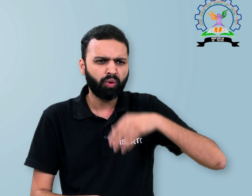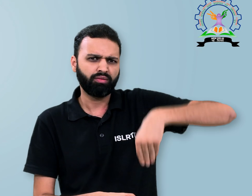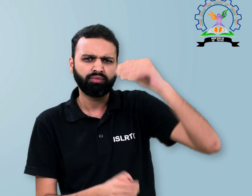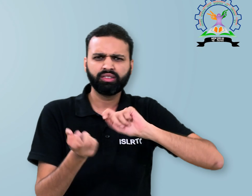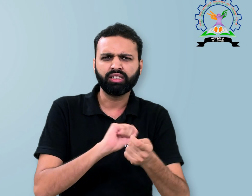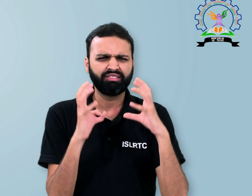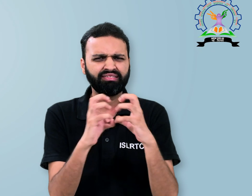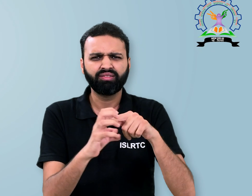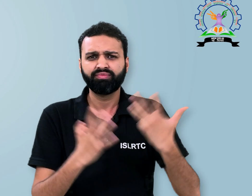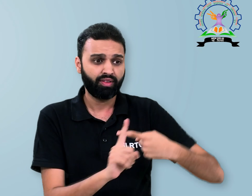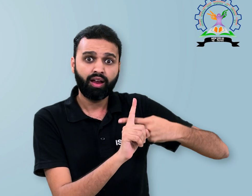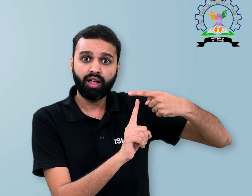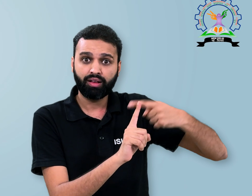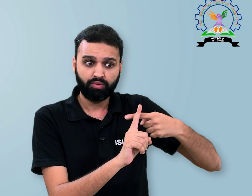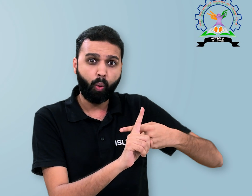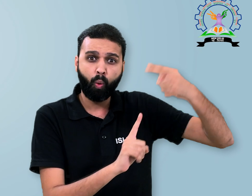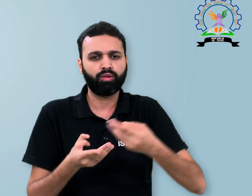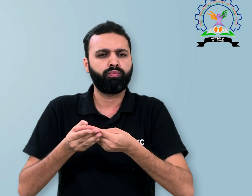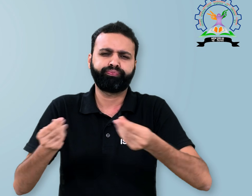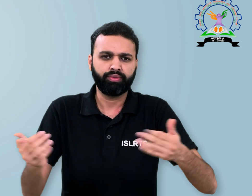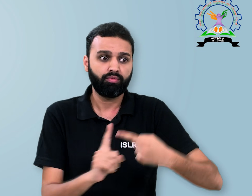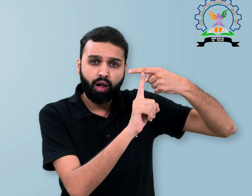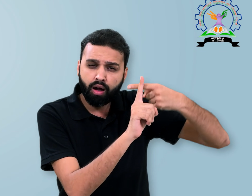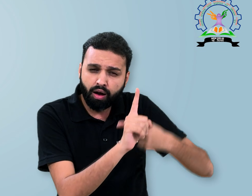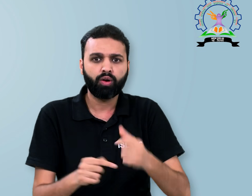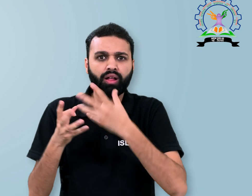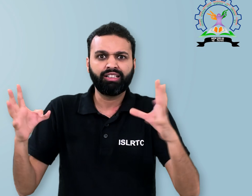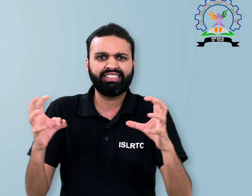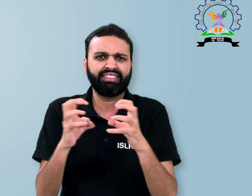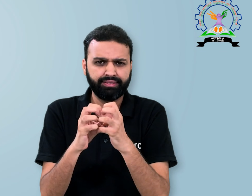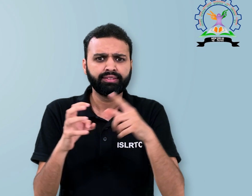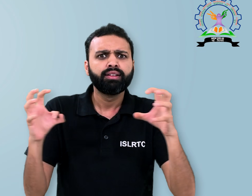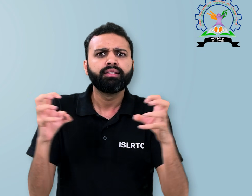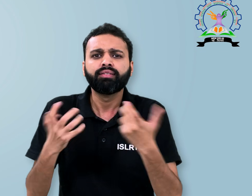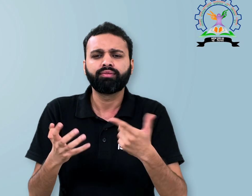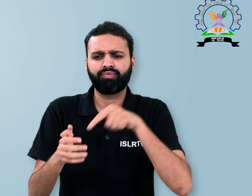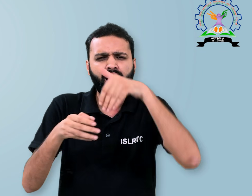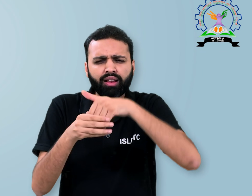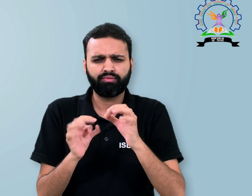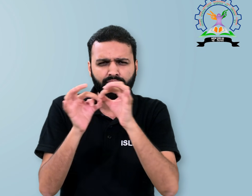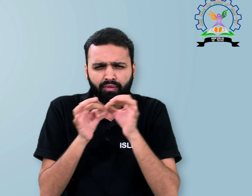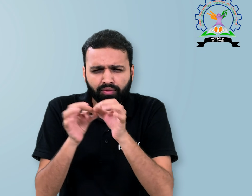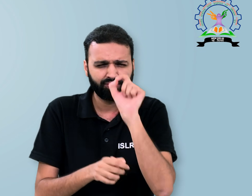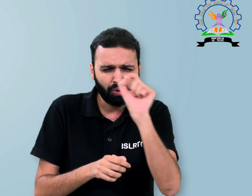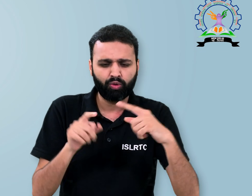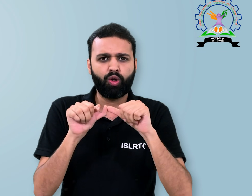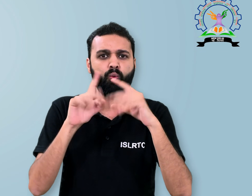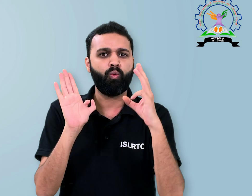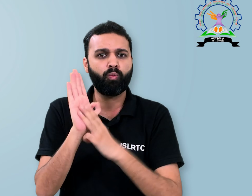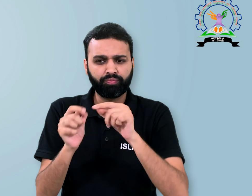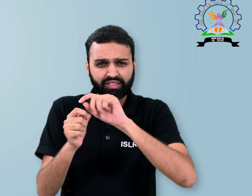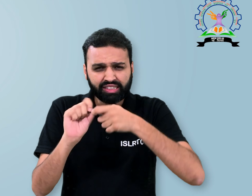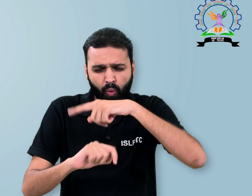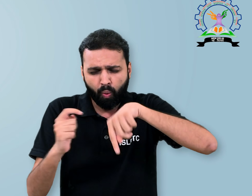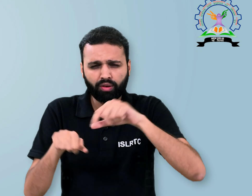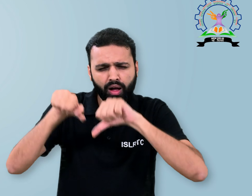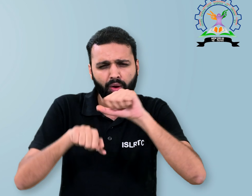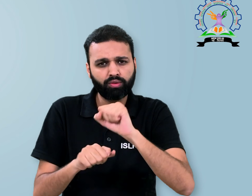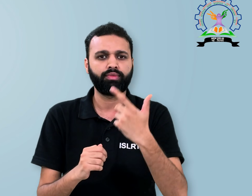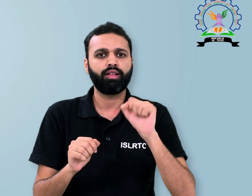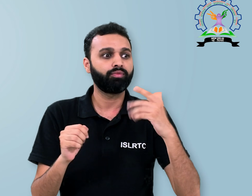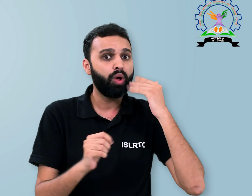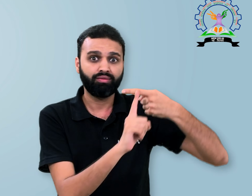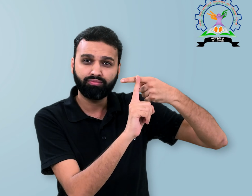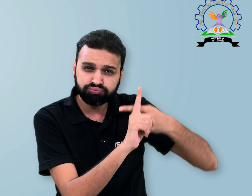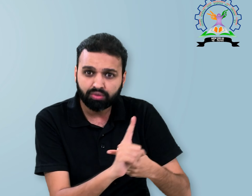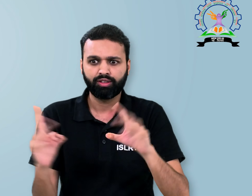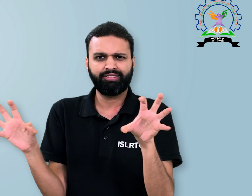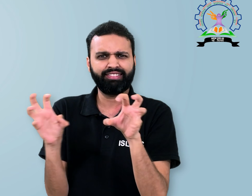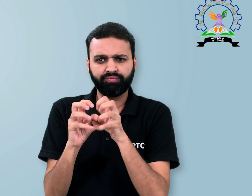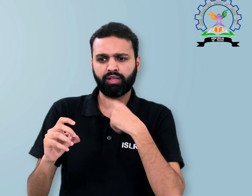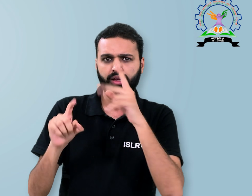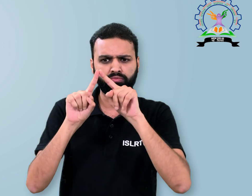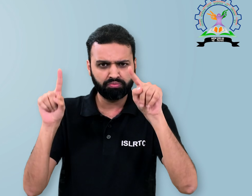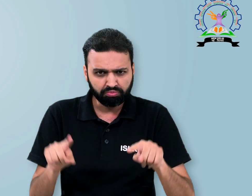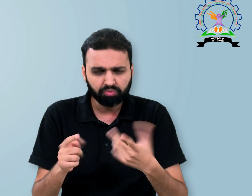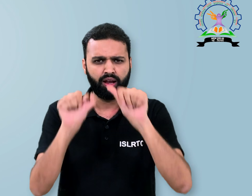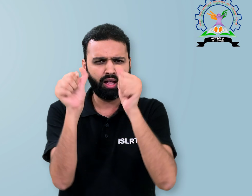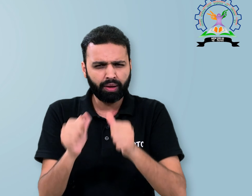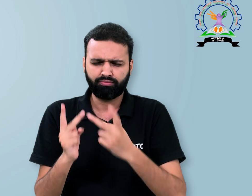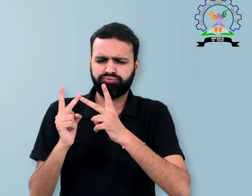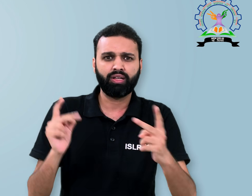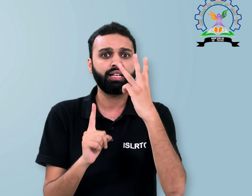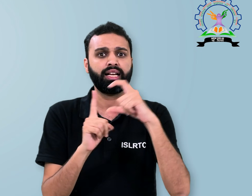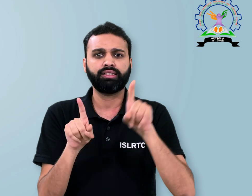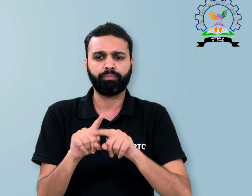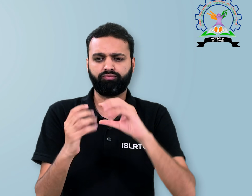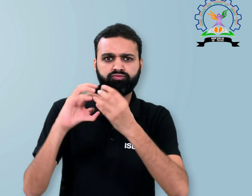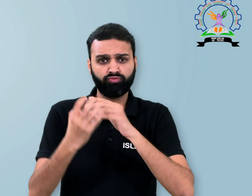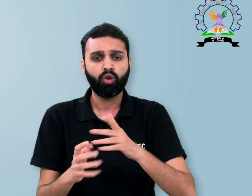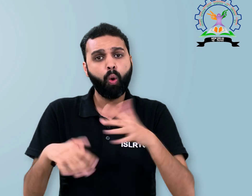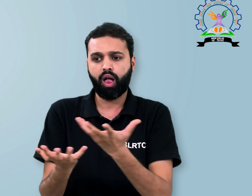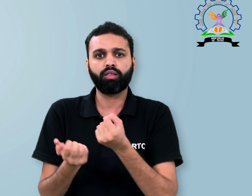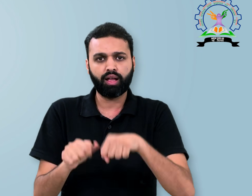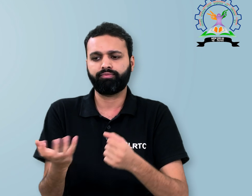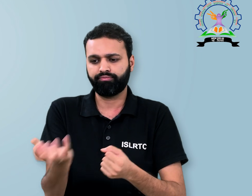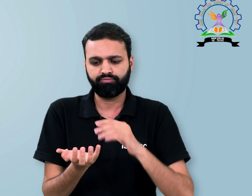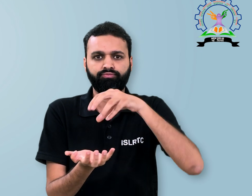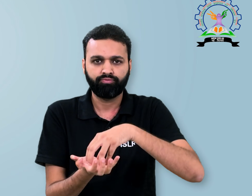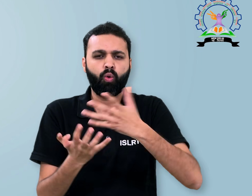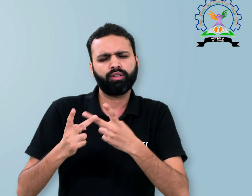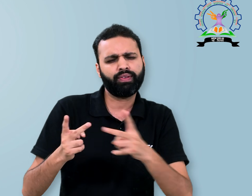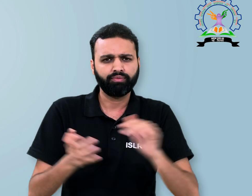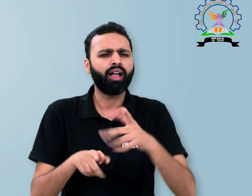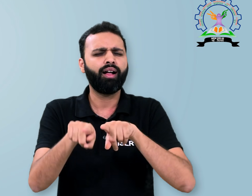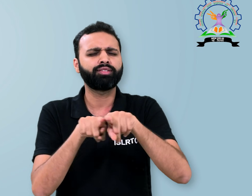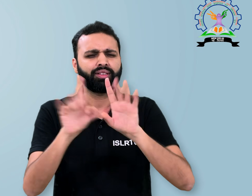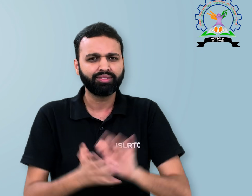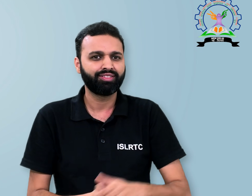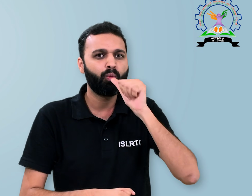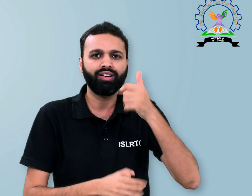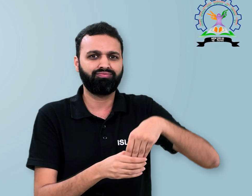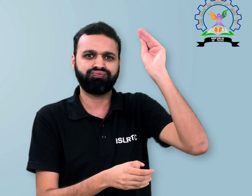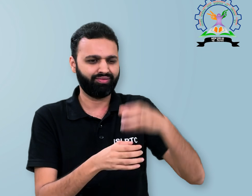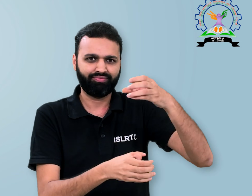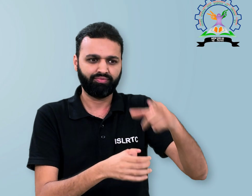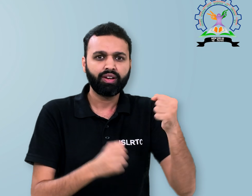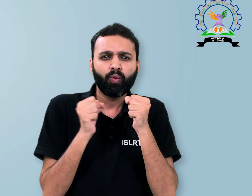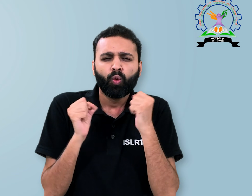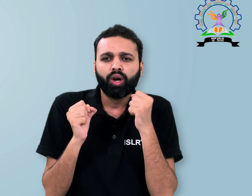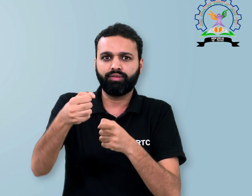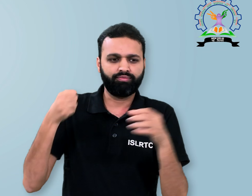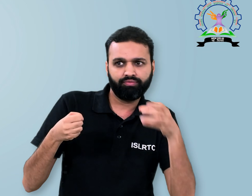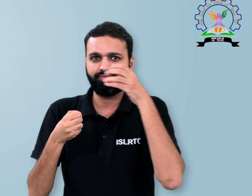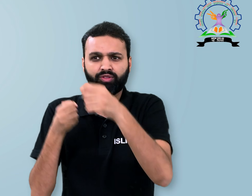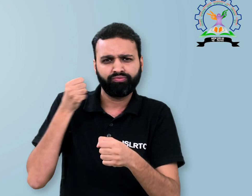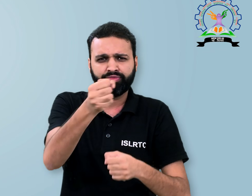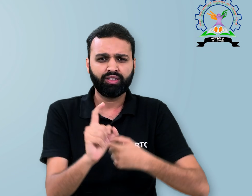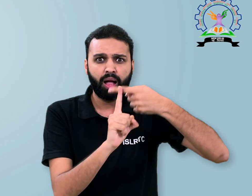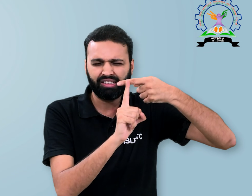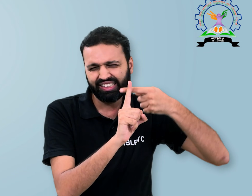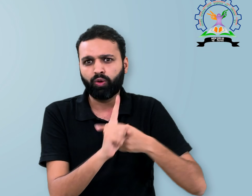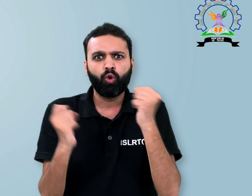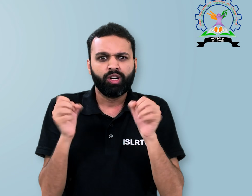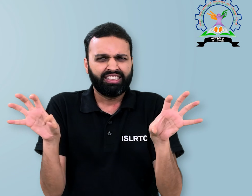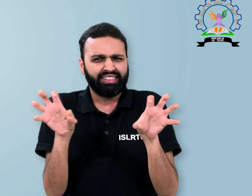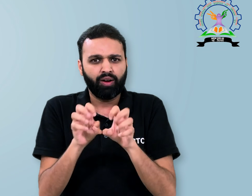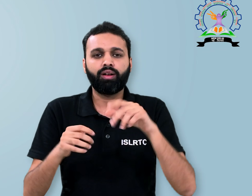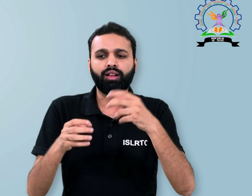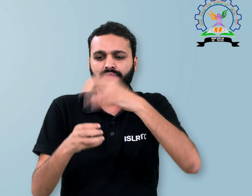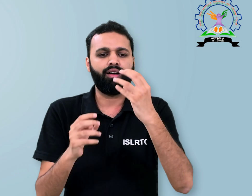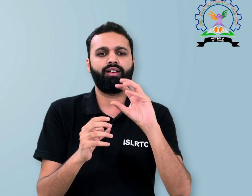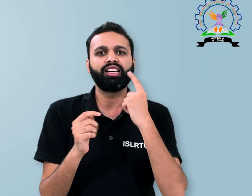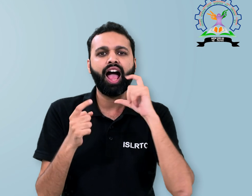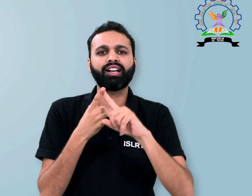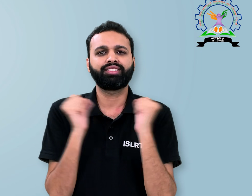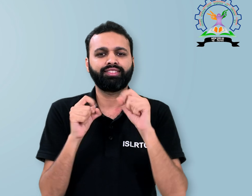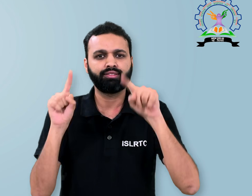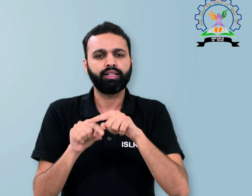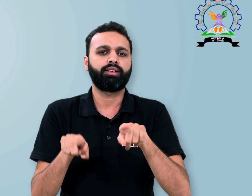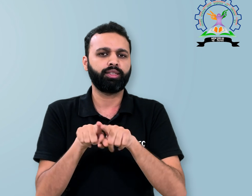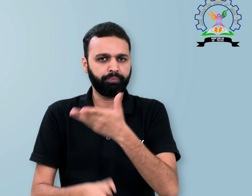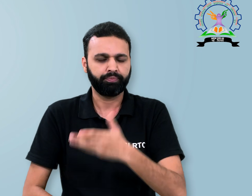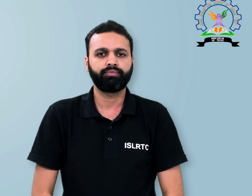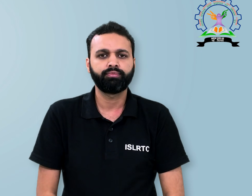The solidification of a liquid substance into a highly structured solid whose atoms or molecules are placed in a well-defined three-dimensional crystal lattice.